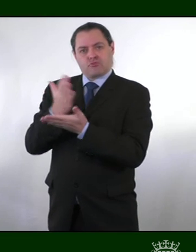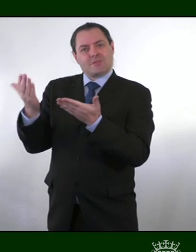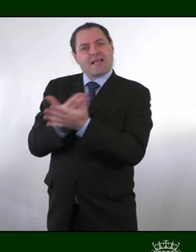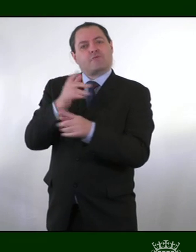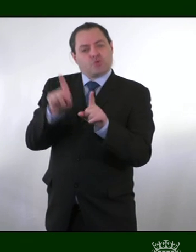Next year, funding for the criminal